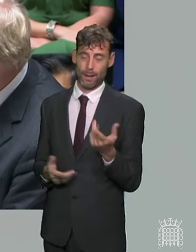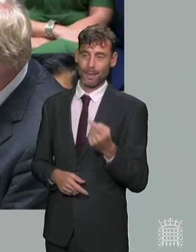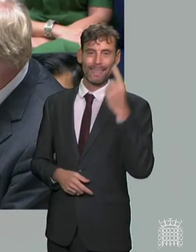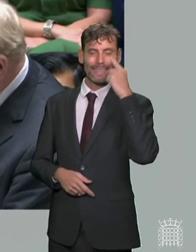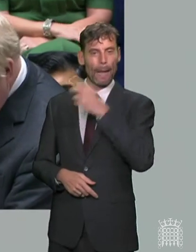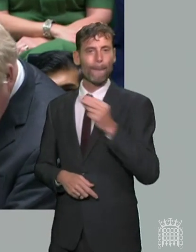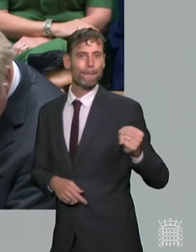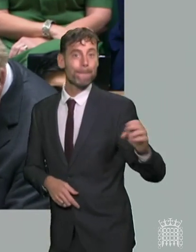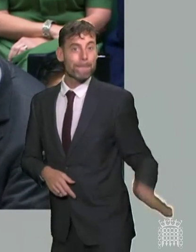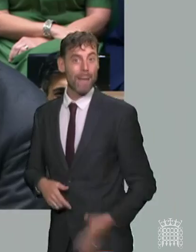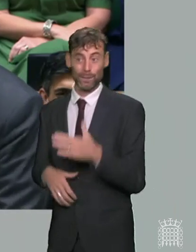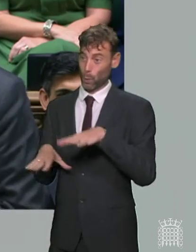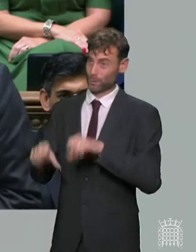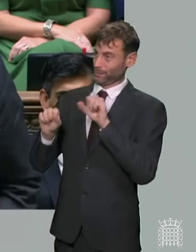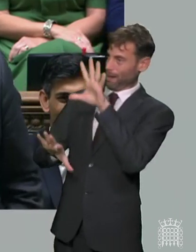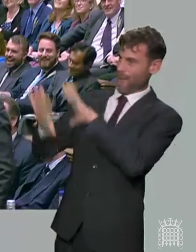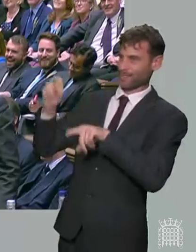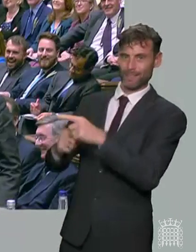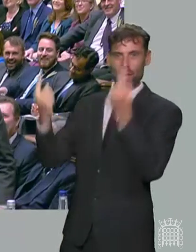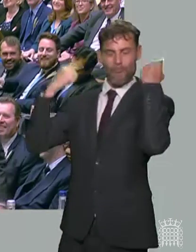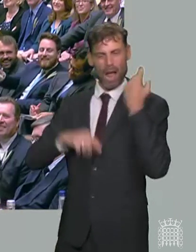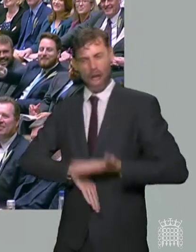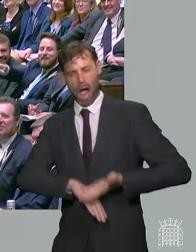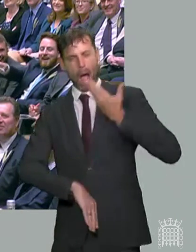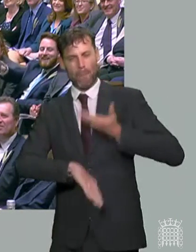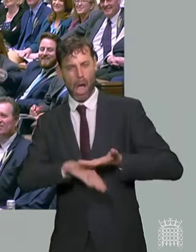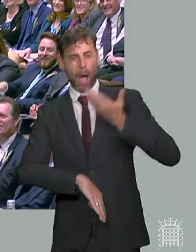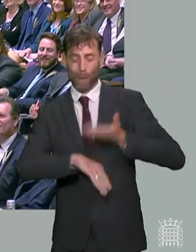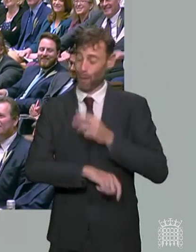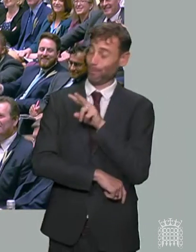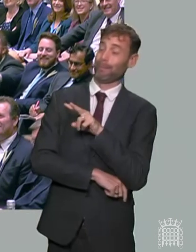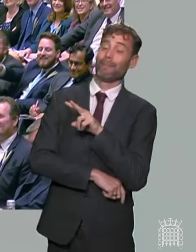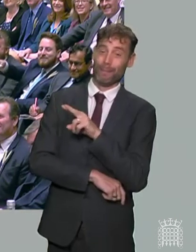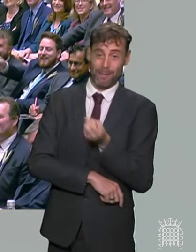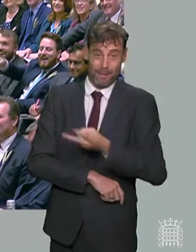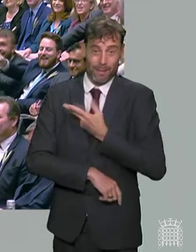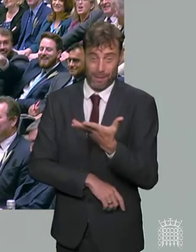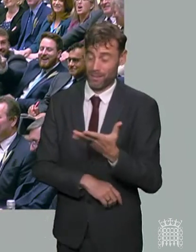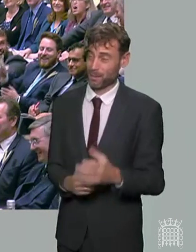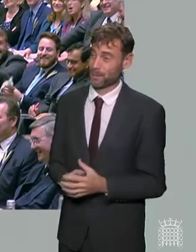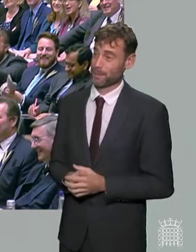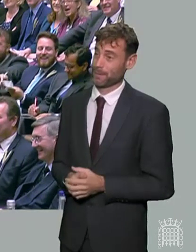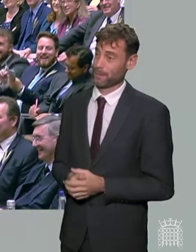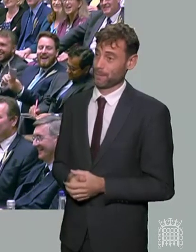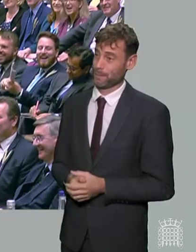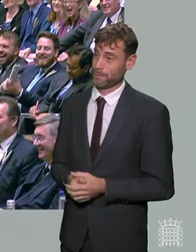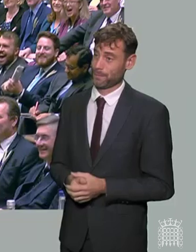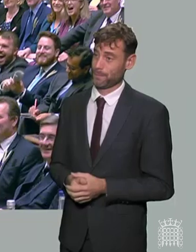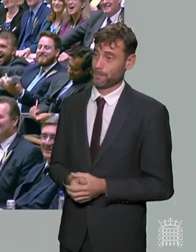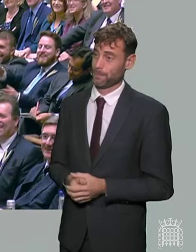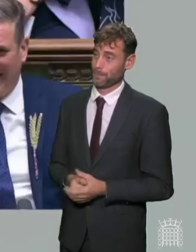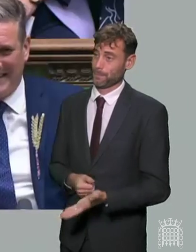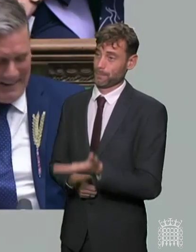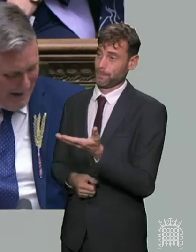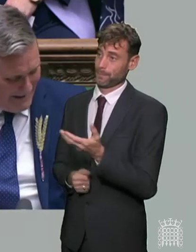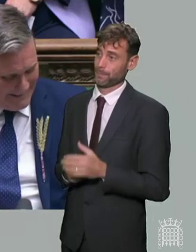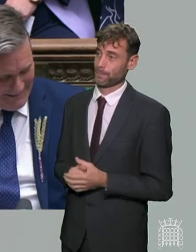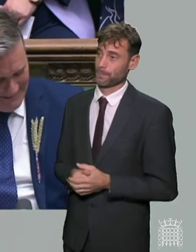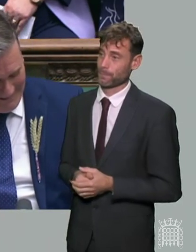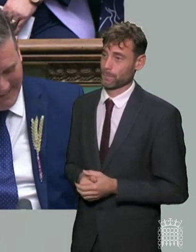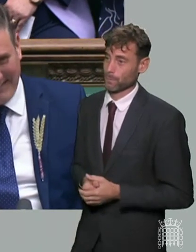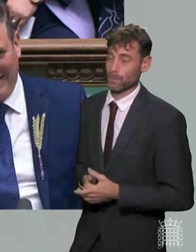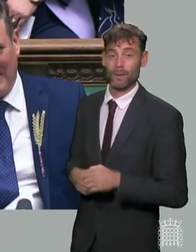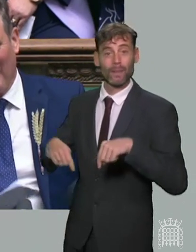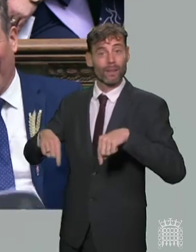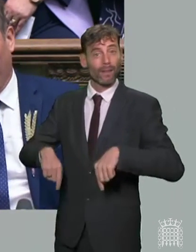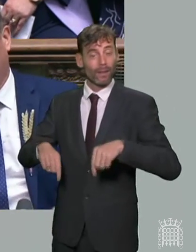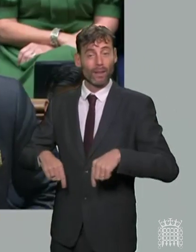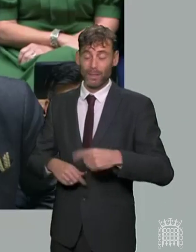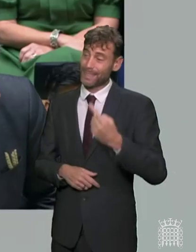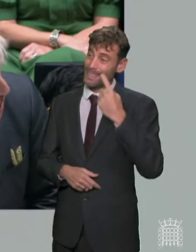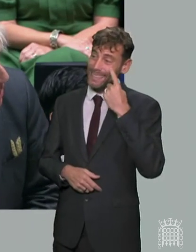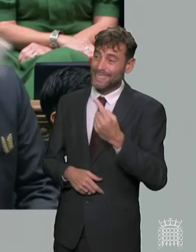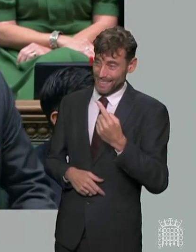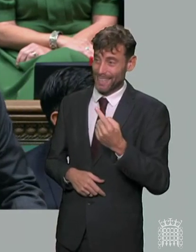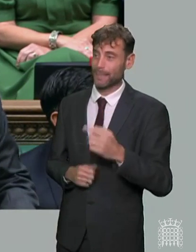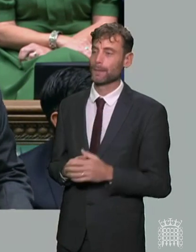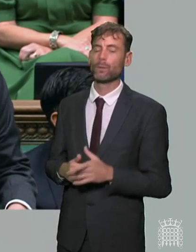Order. If it has, it is certainly behind him.